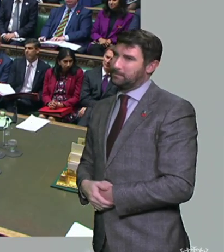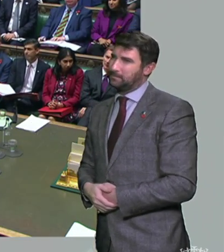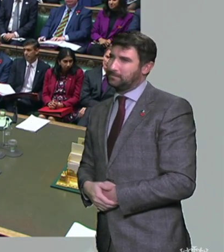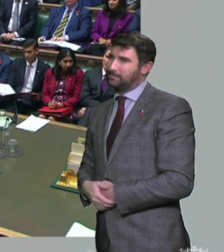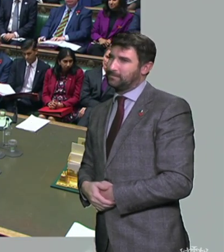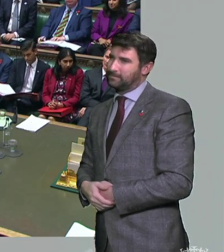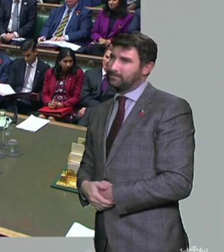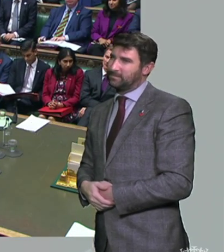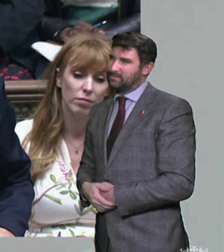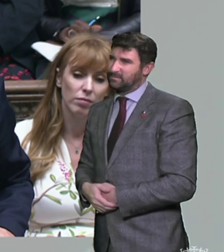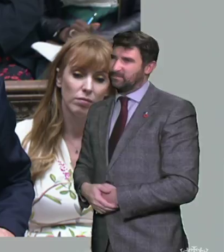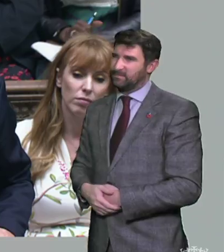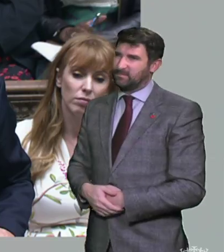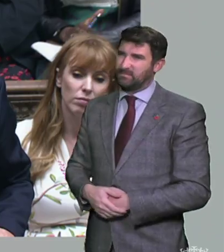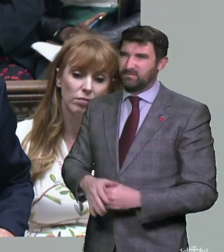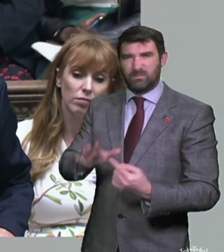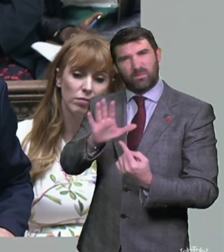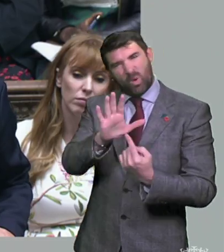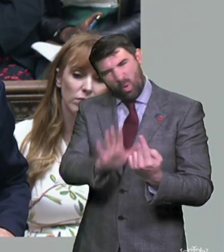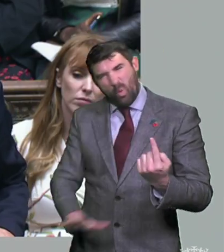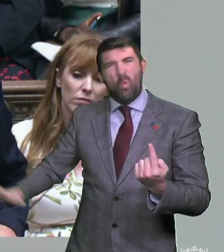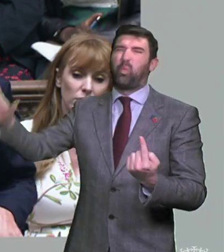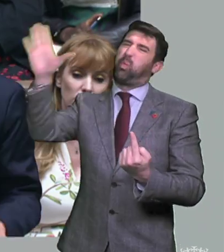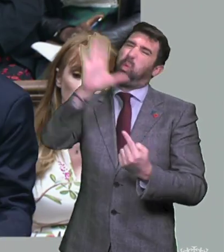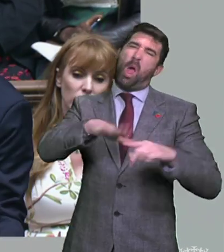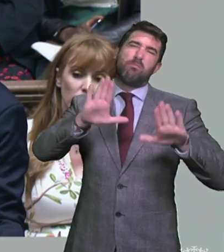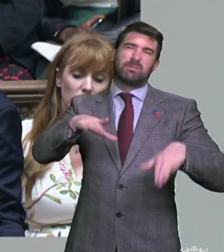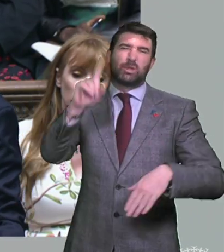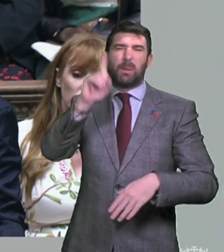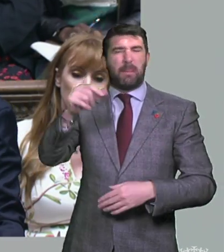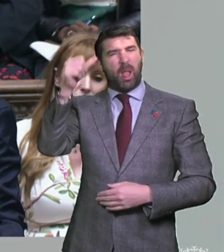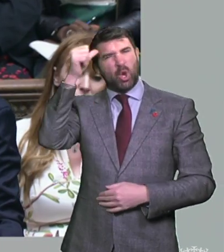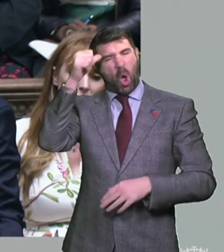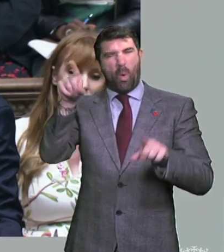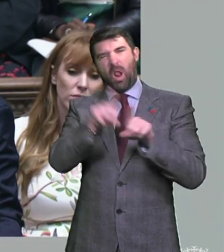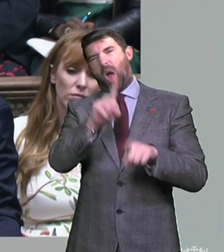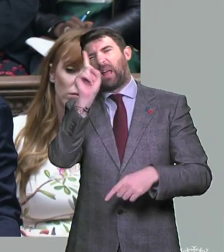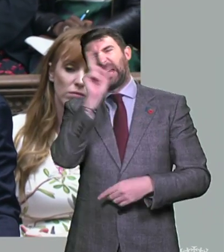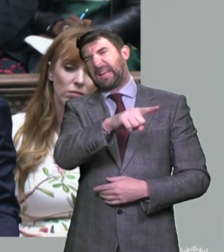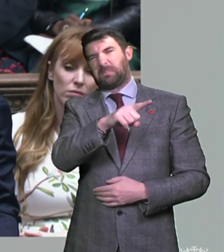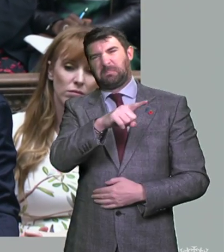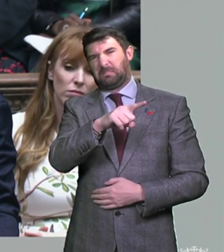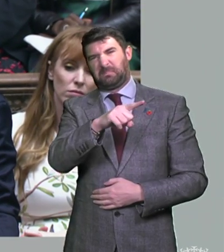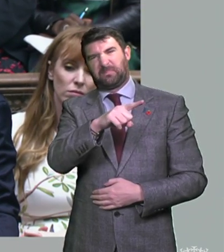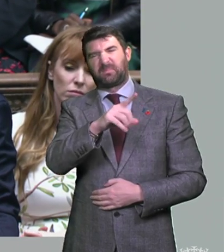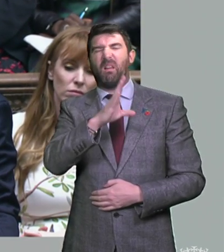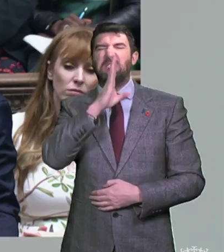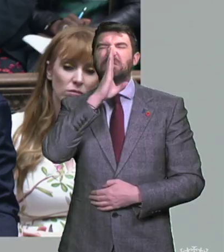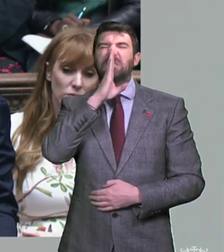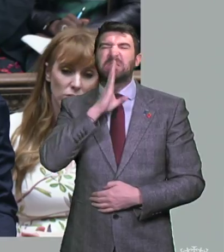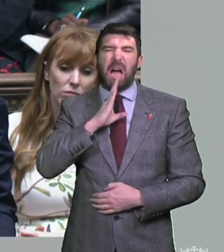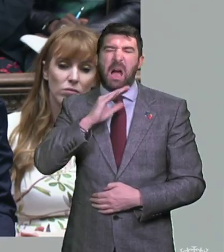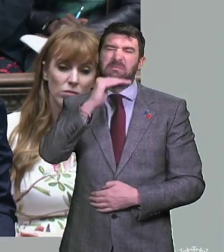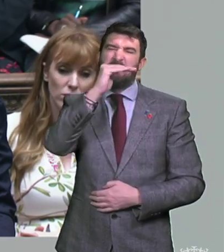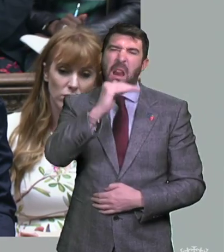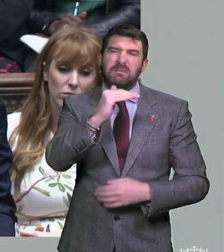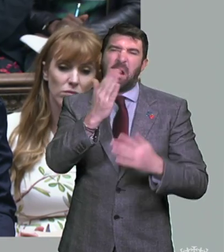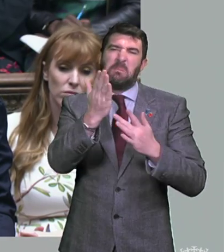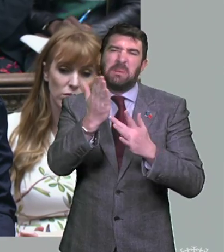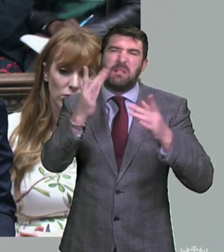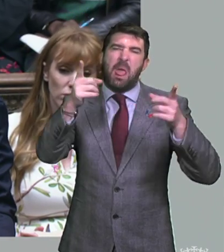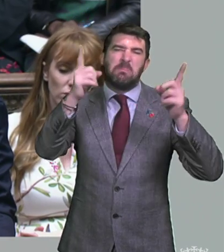Everyone in the country knows someone like the Member for South Staffordshire: a sad middle manager getting off on intimidating those beneath him.